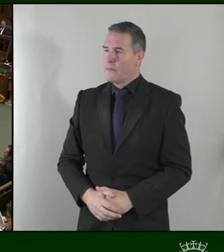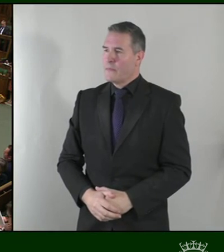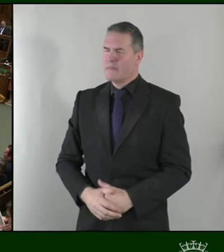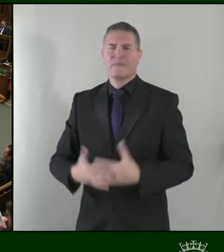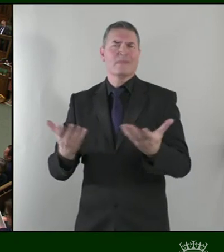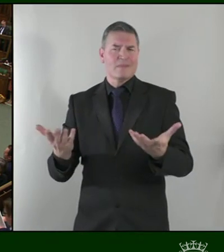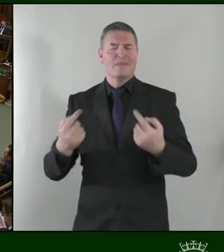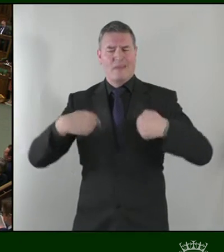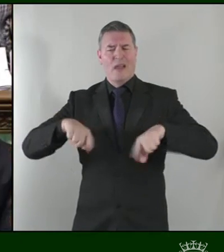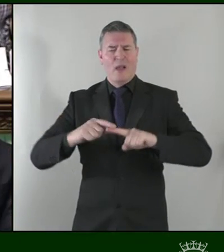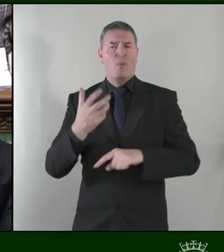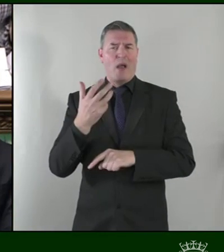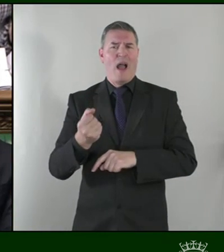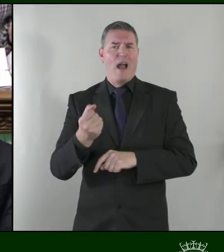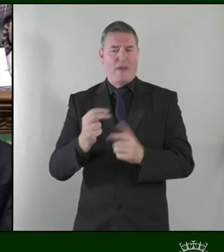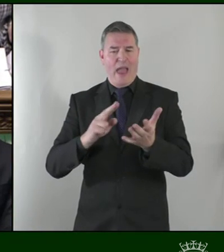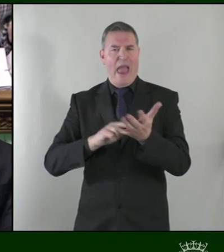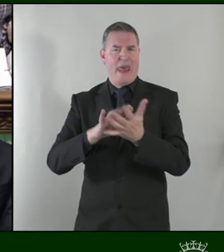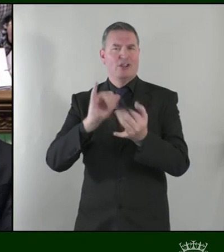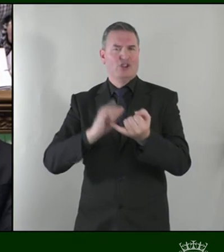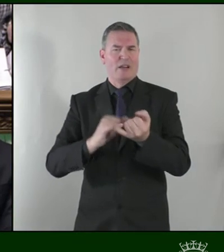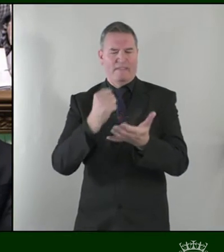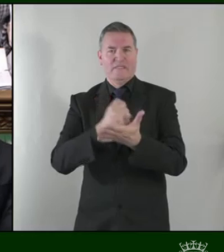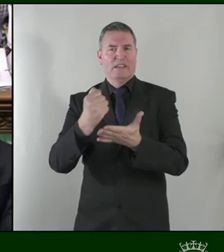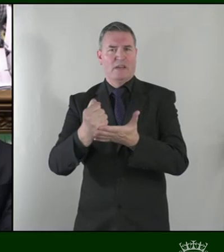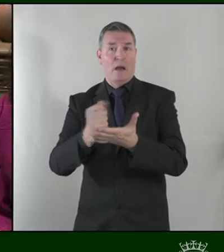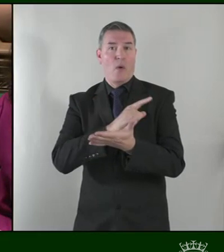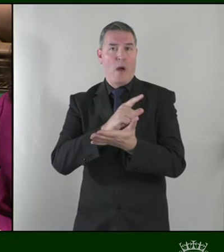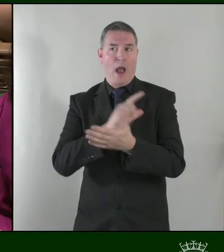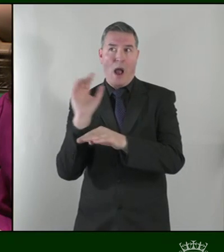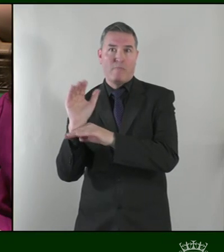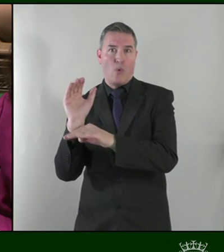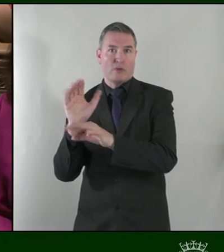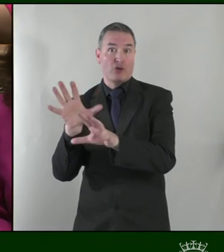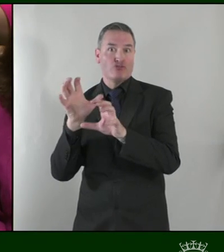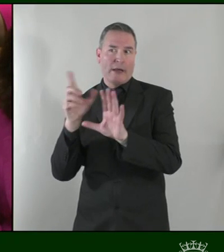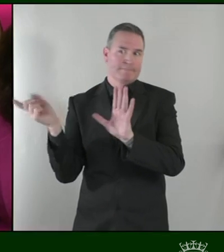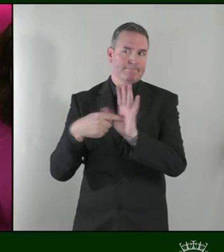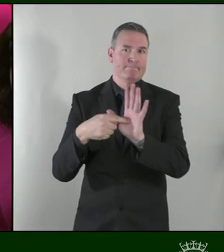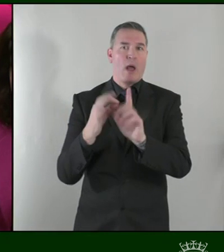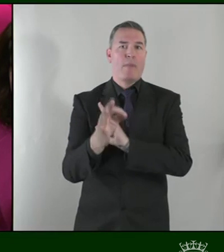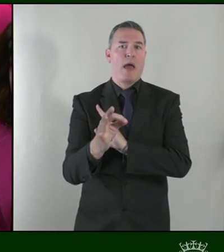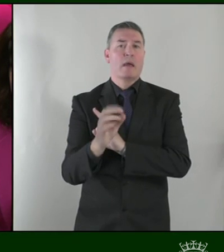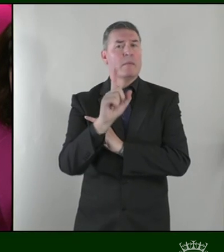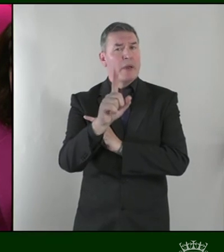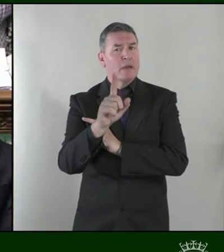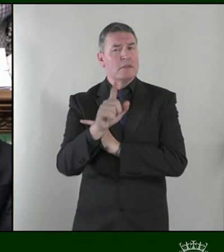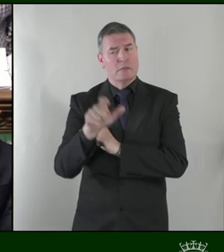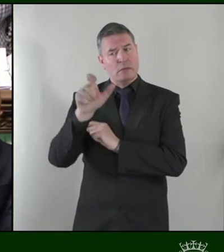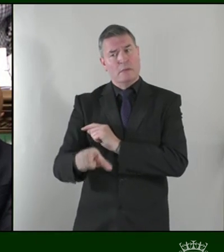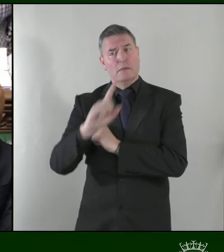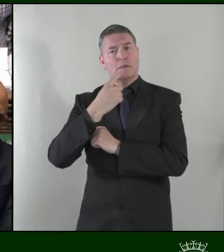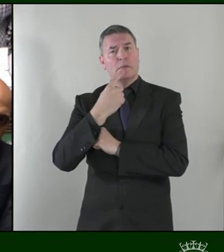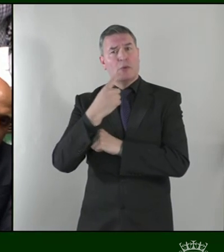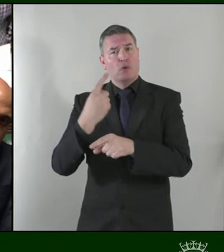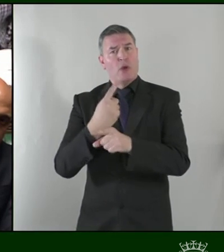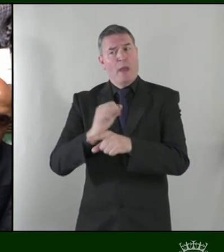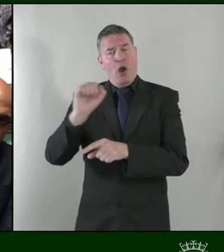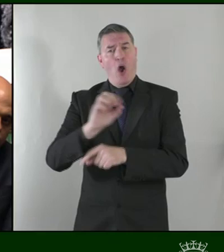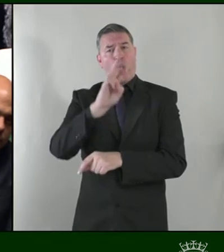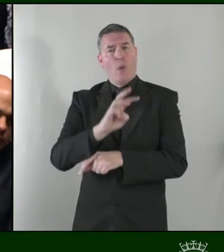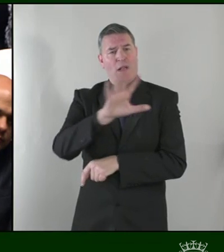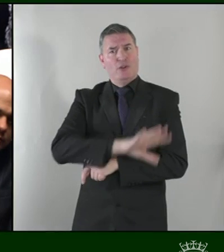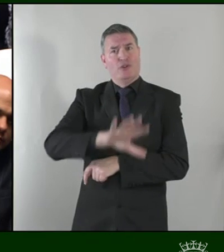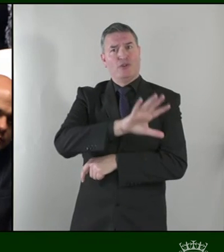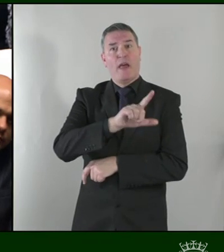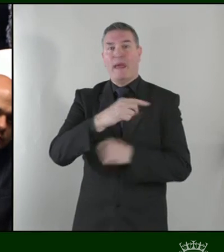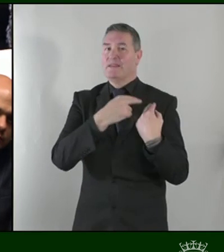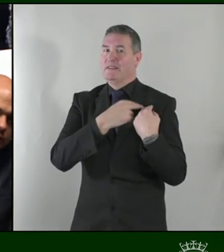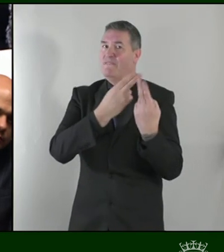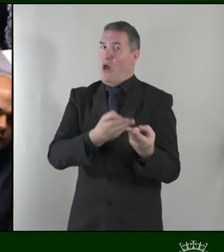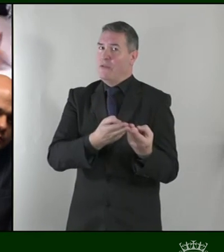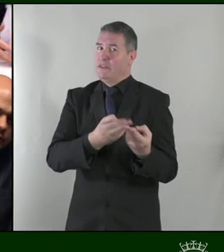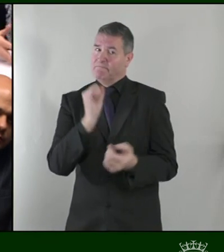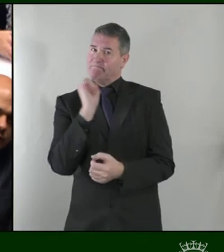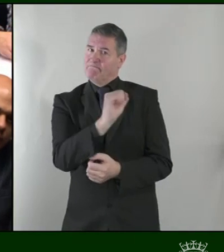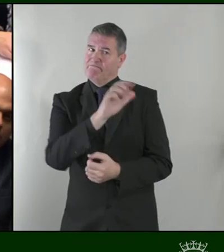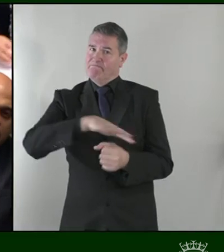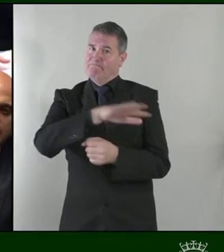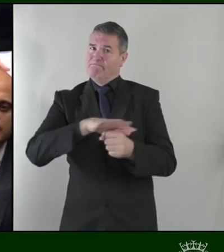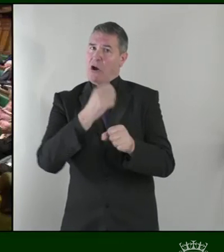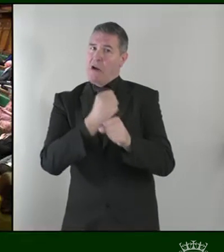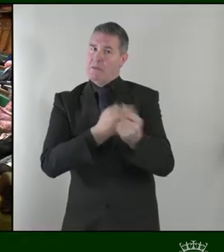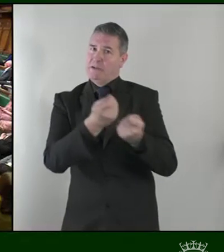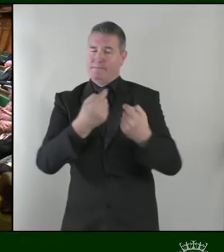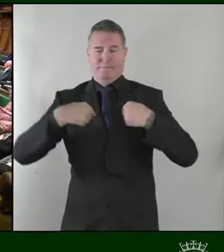We have instituted NHS visas in order to attract talent from around the world, but I remind the honourable Lady, who I think speaks for a Welsh seat, that that is a devolved matter for the Welsh Labour Government.